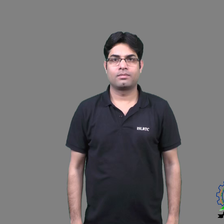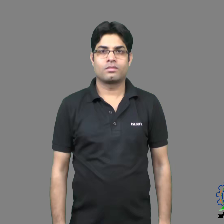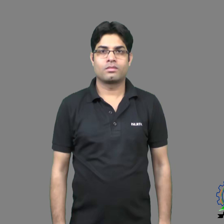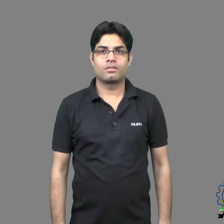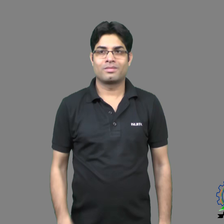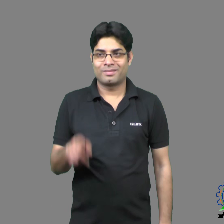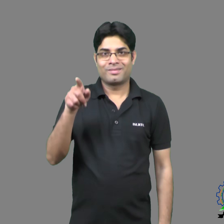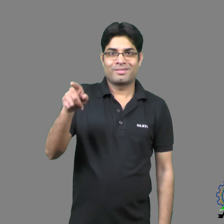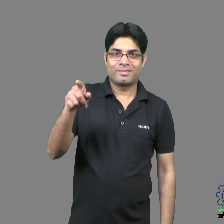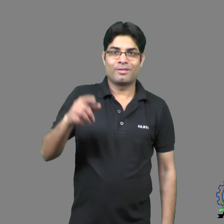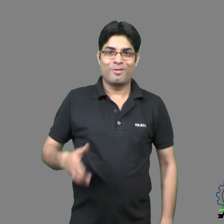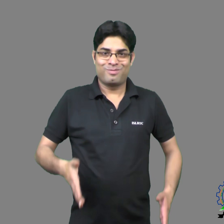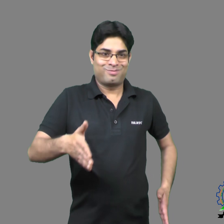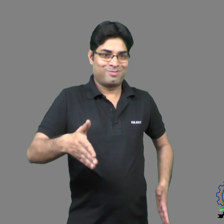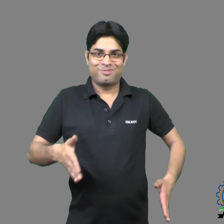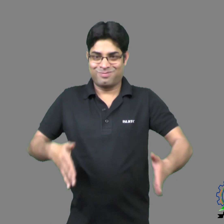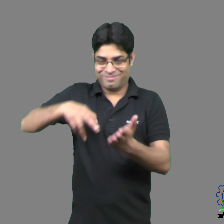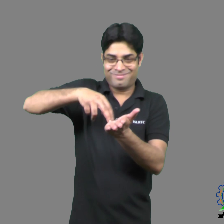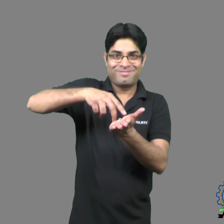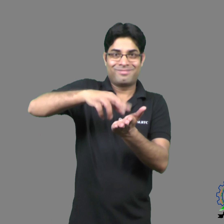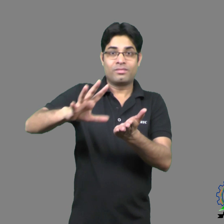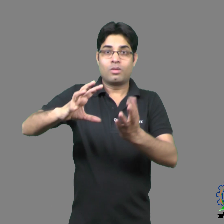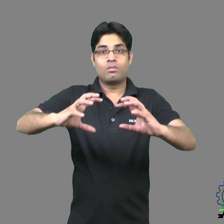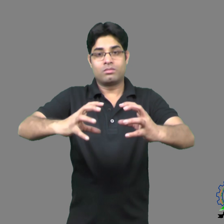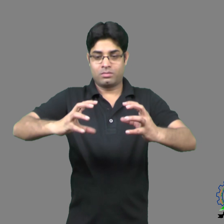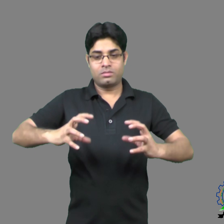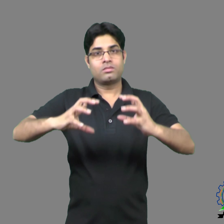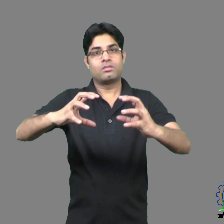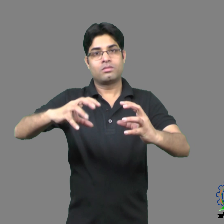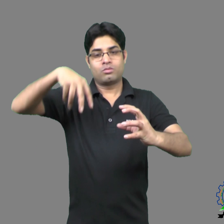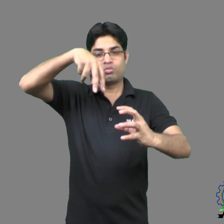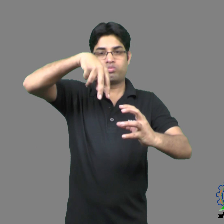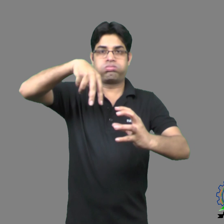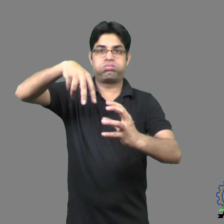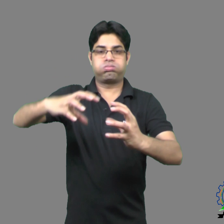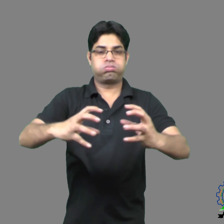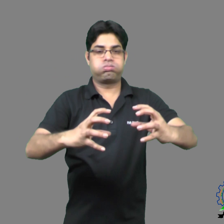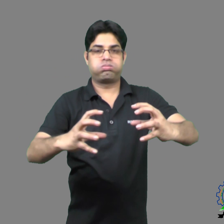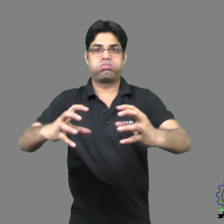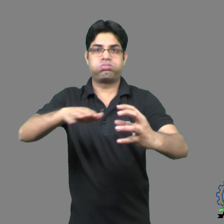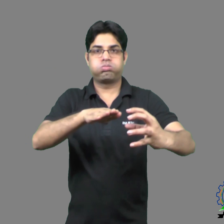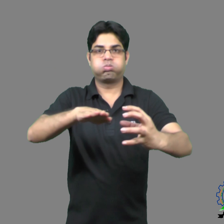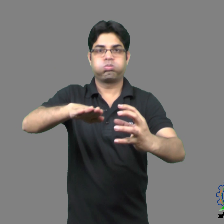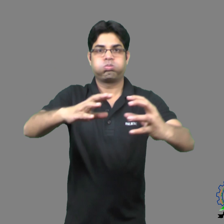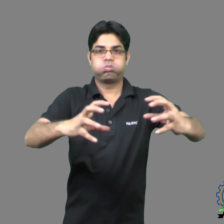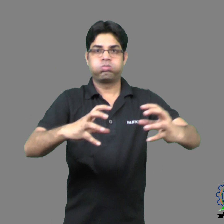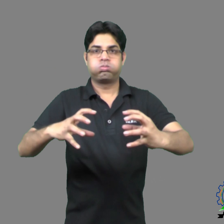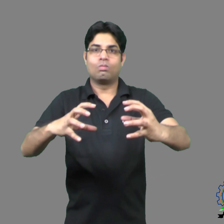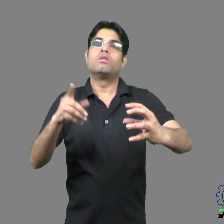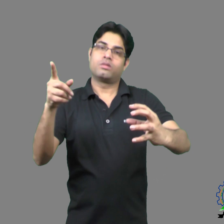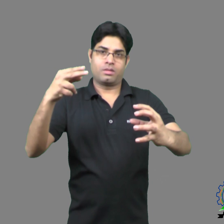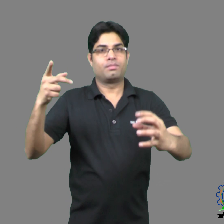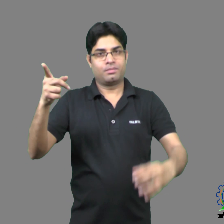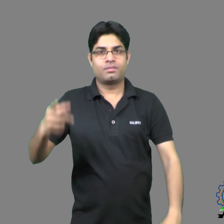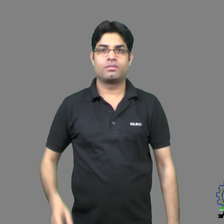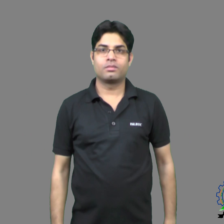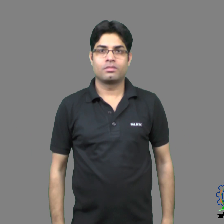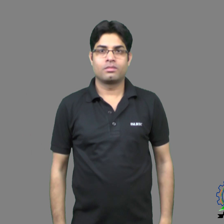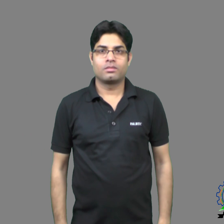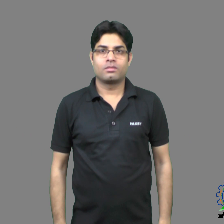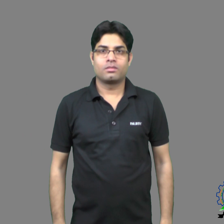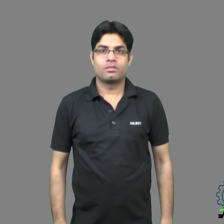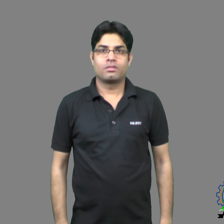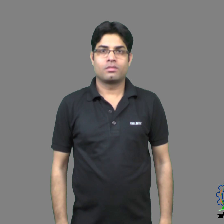Wheeled Robots